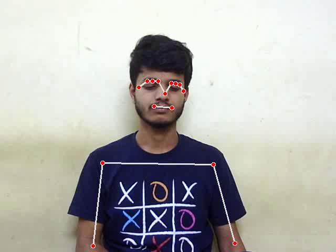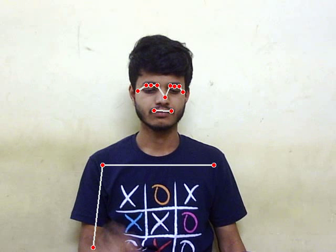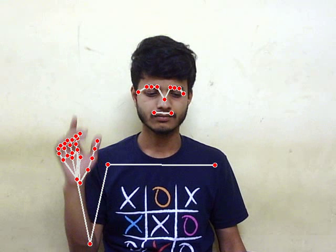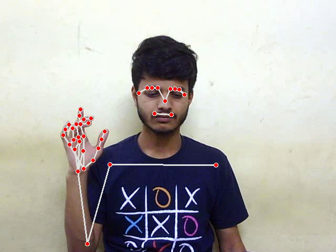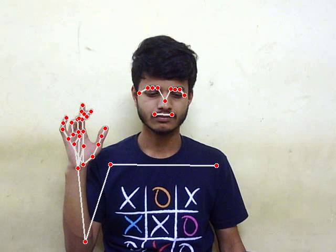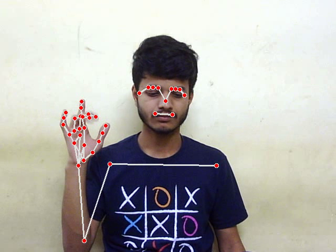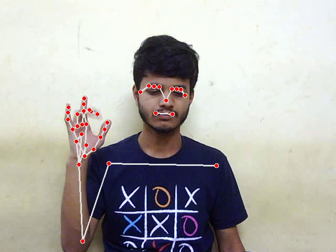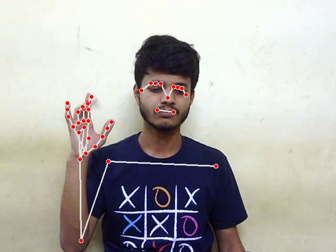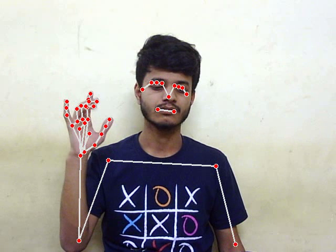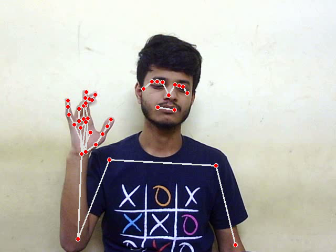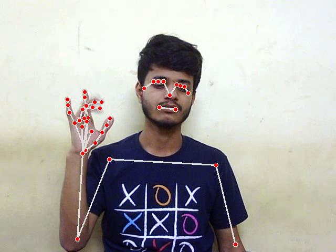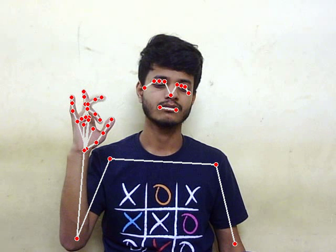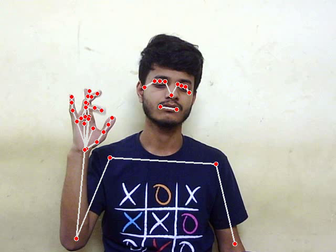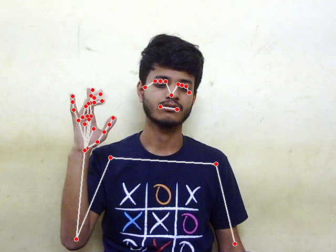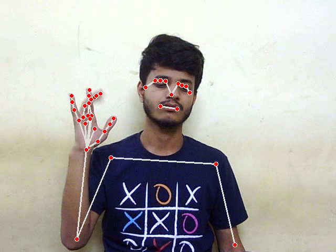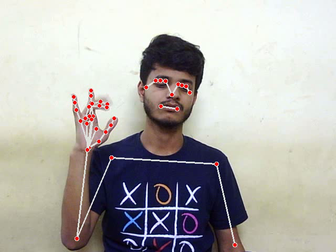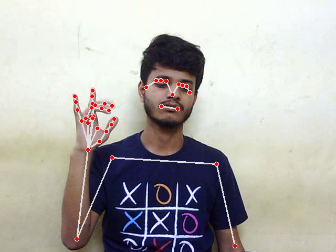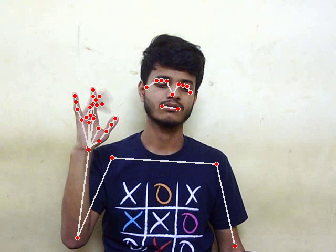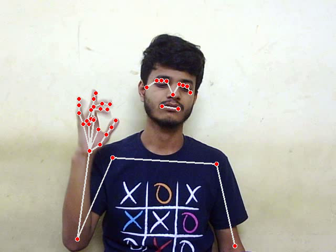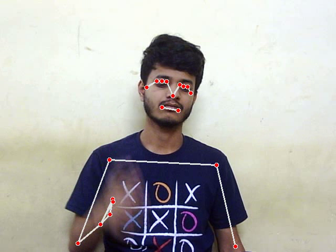why